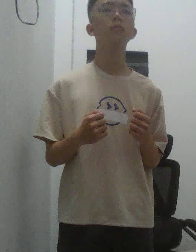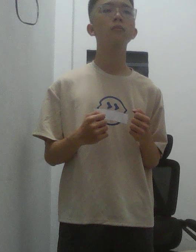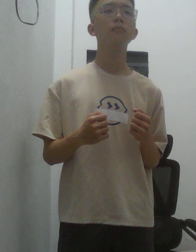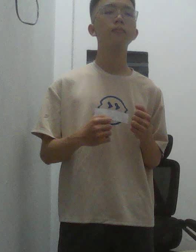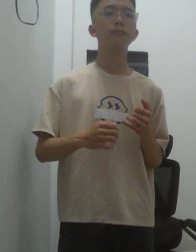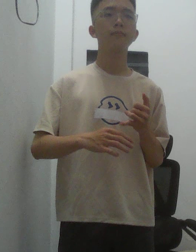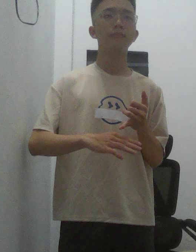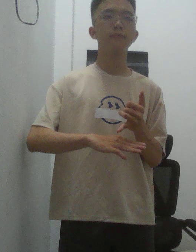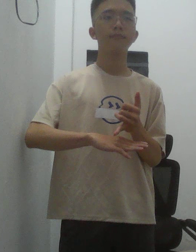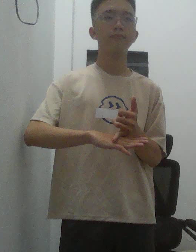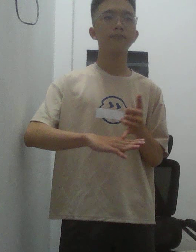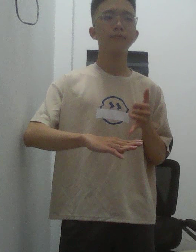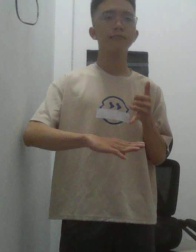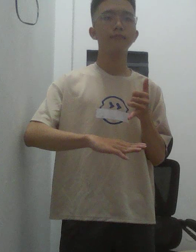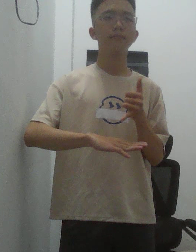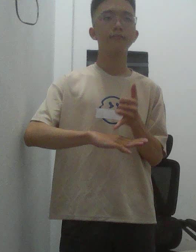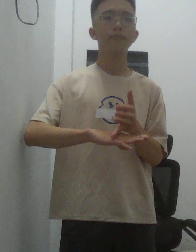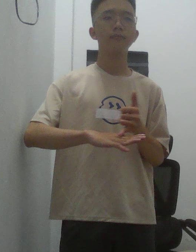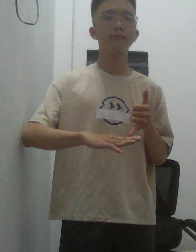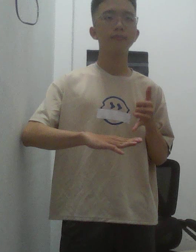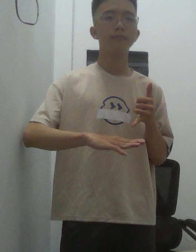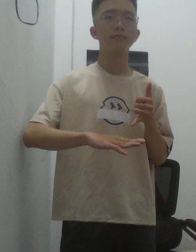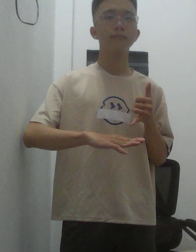cuoi tuan